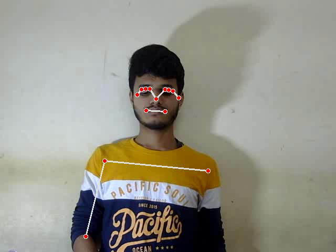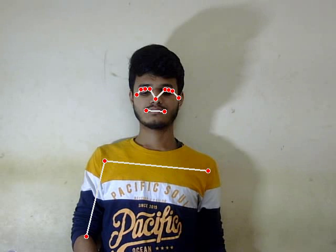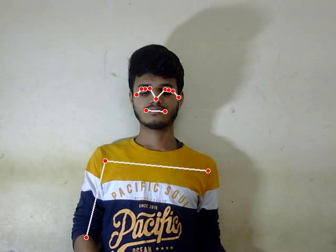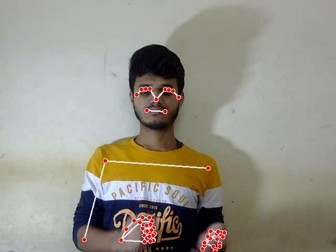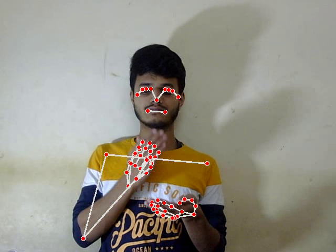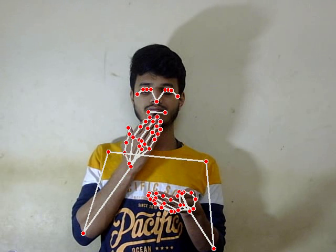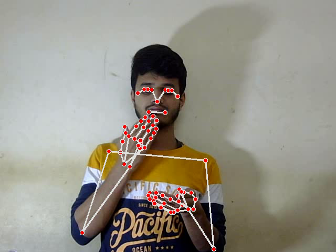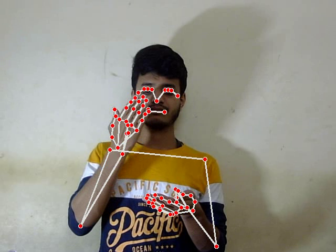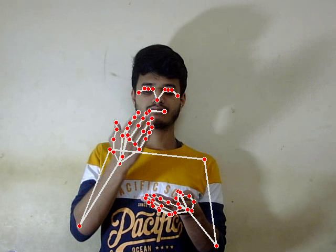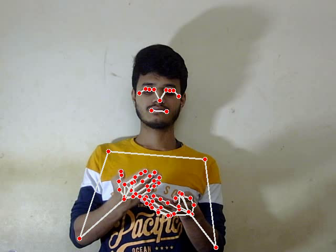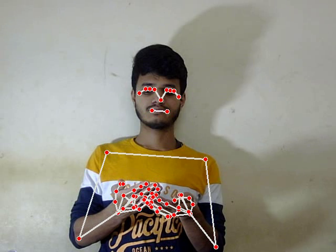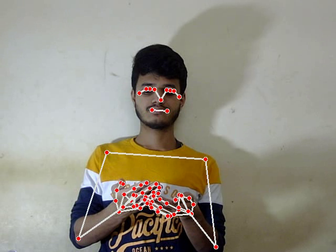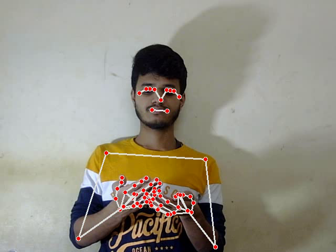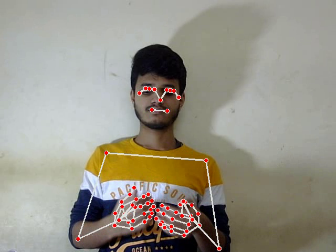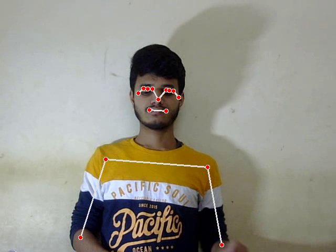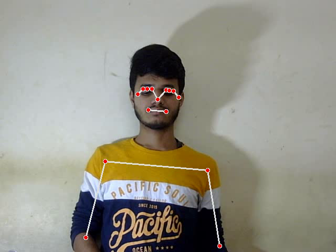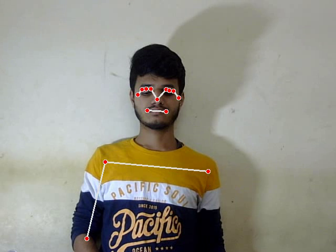good